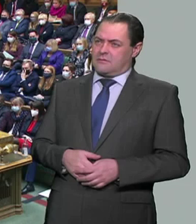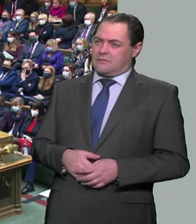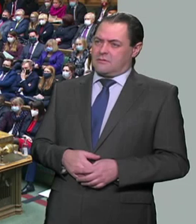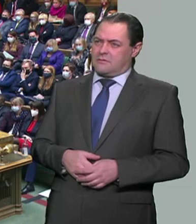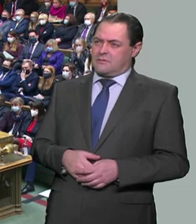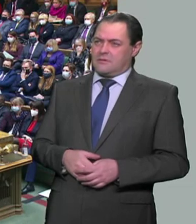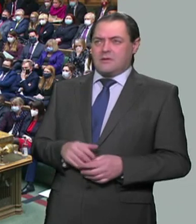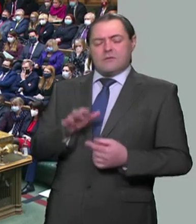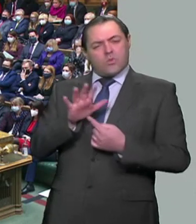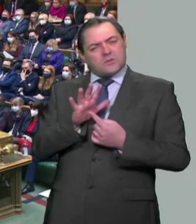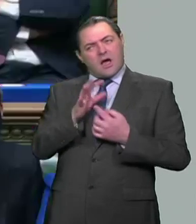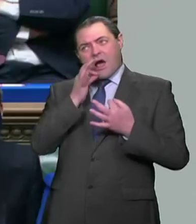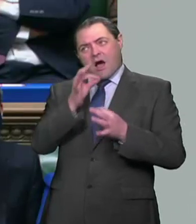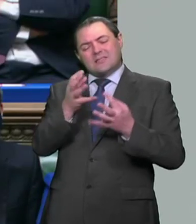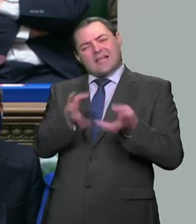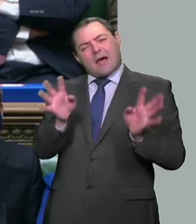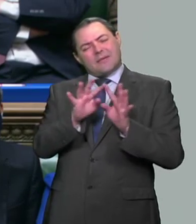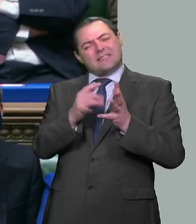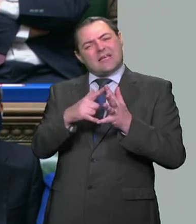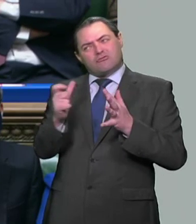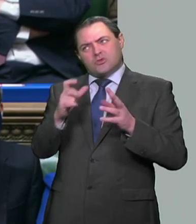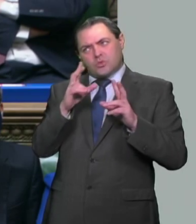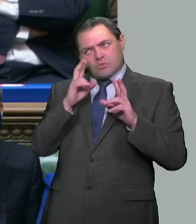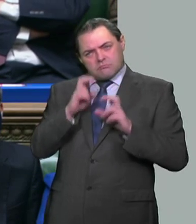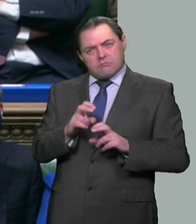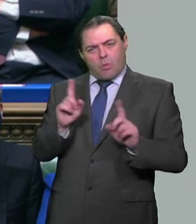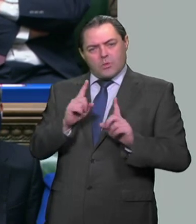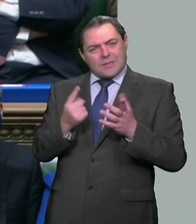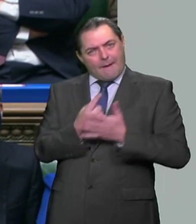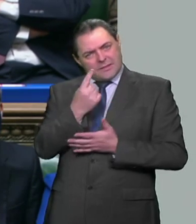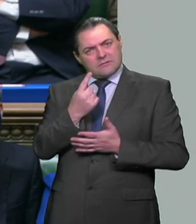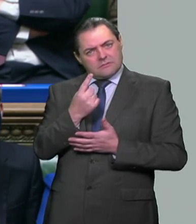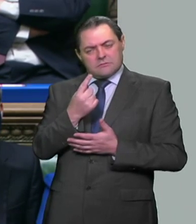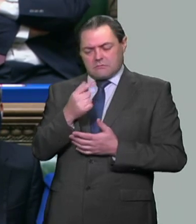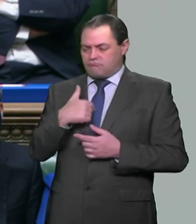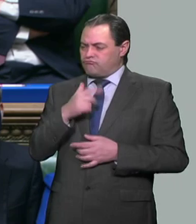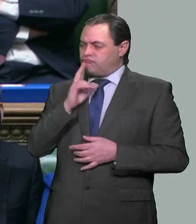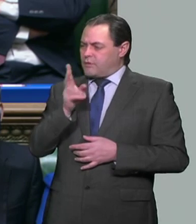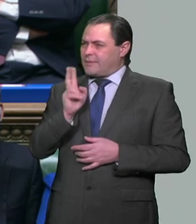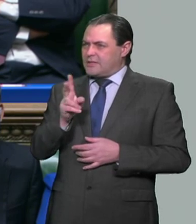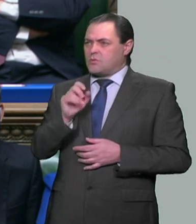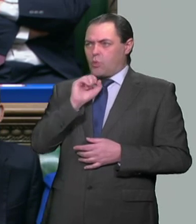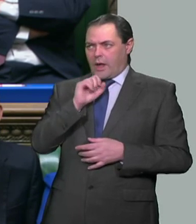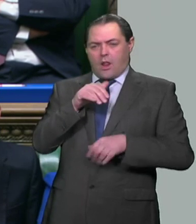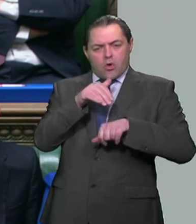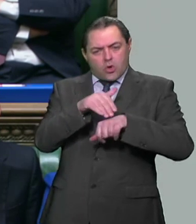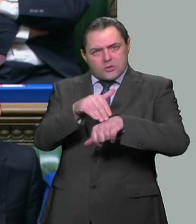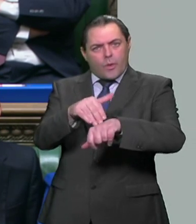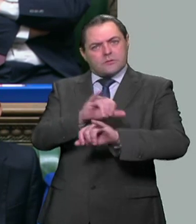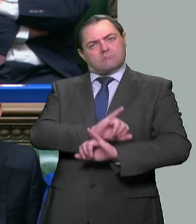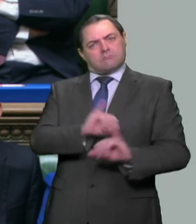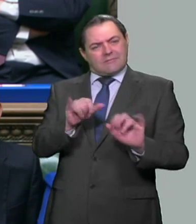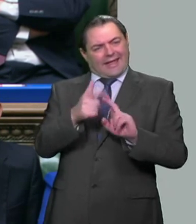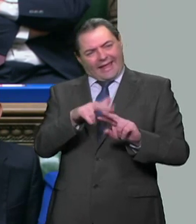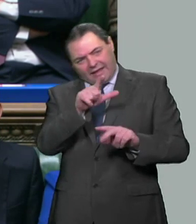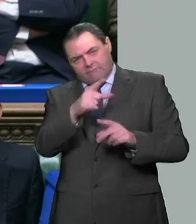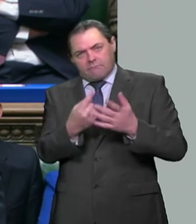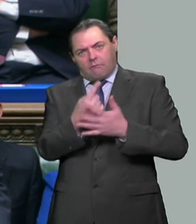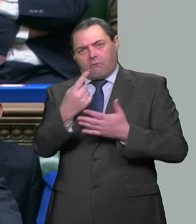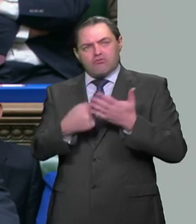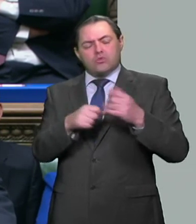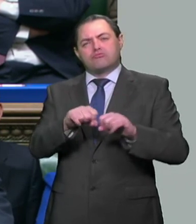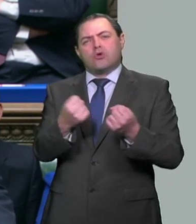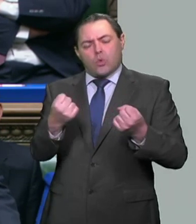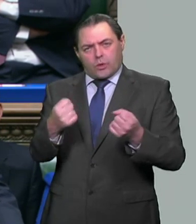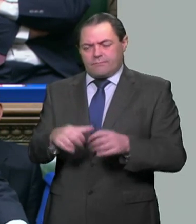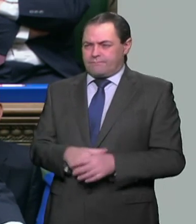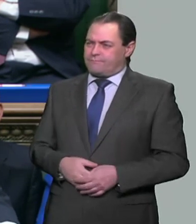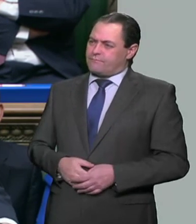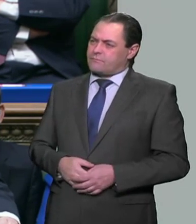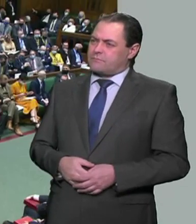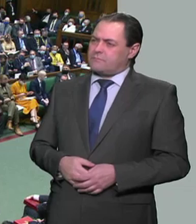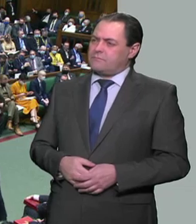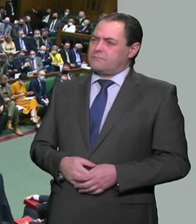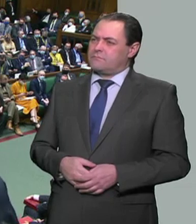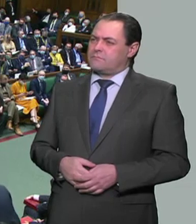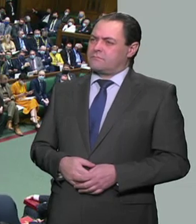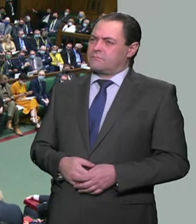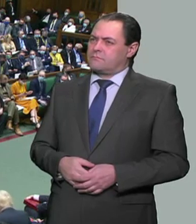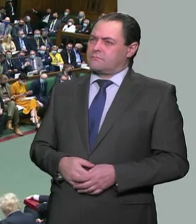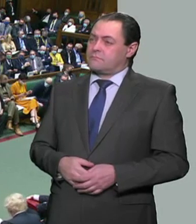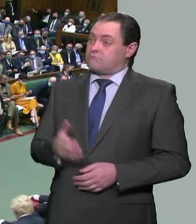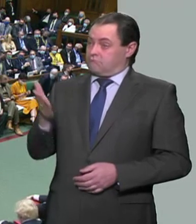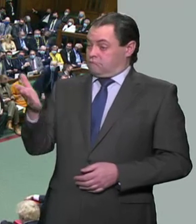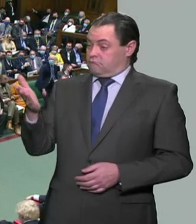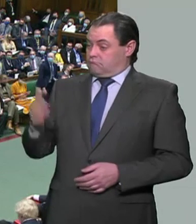I have asked the Cabinet Secretary to investigate exactly what happened, and I repeat that there will be consequences for those involved if the rules were broken.